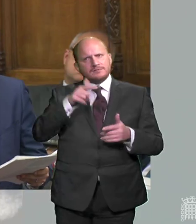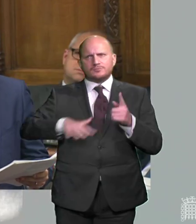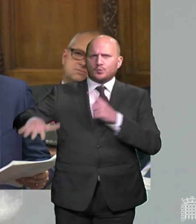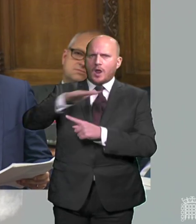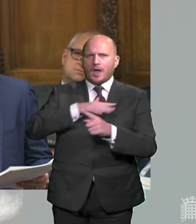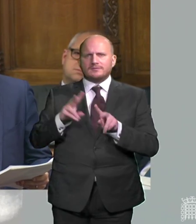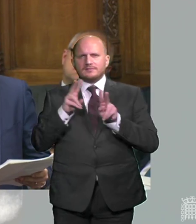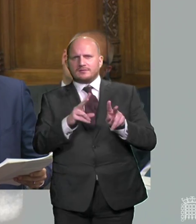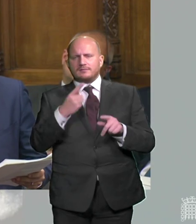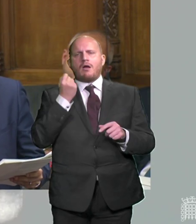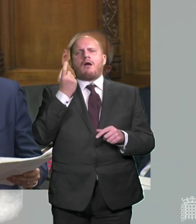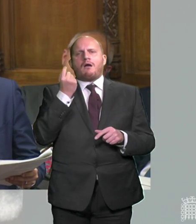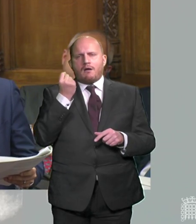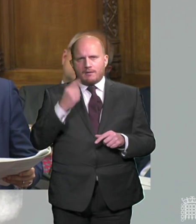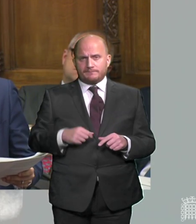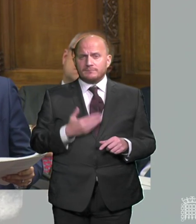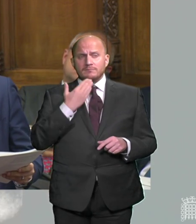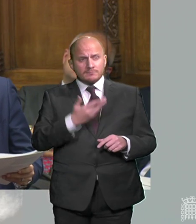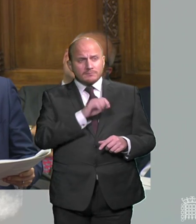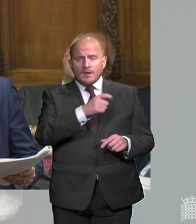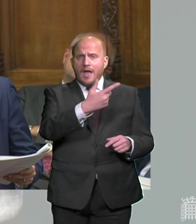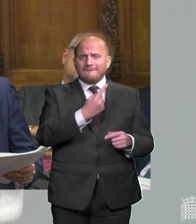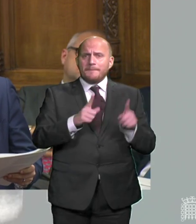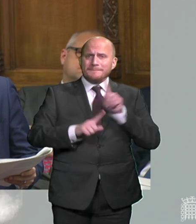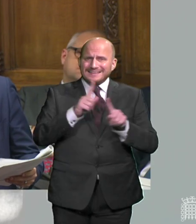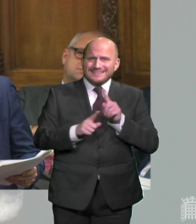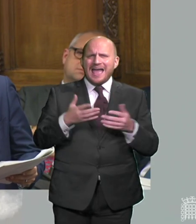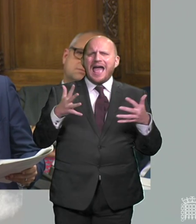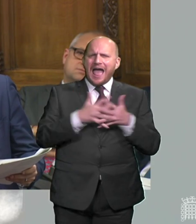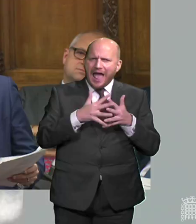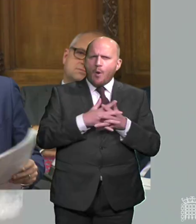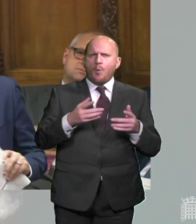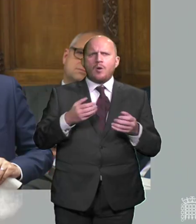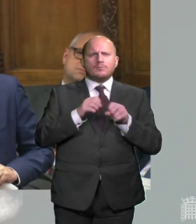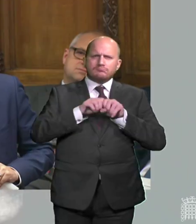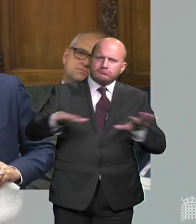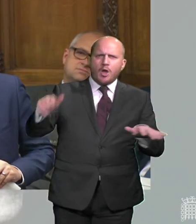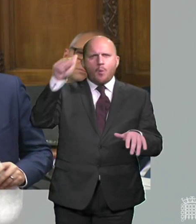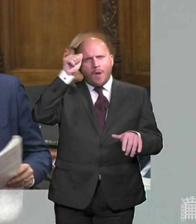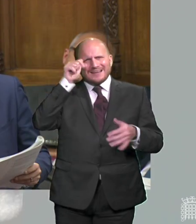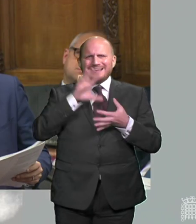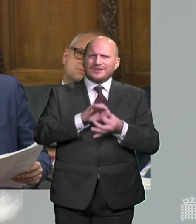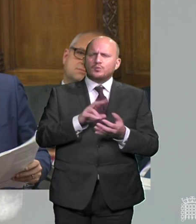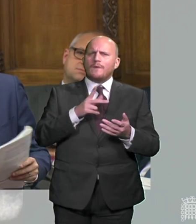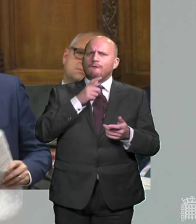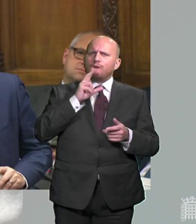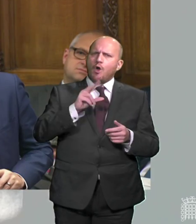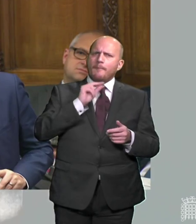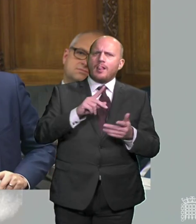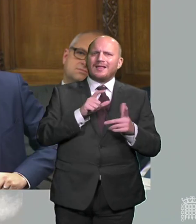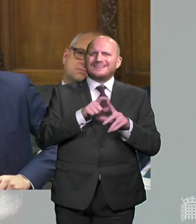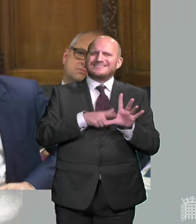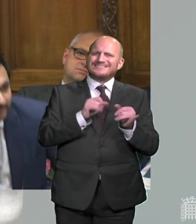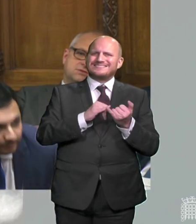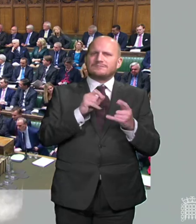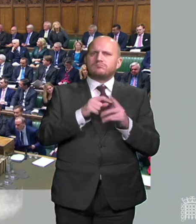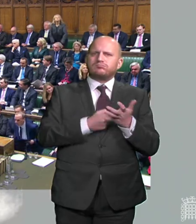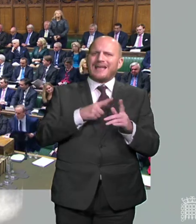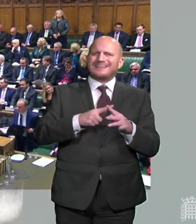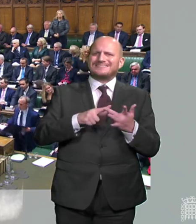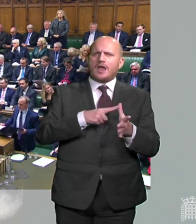Will my right honourable Friend agree to convene a meeting with the Prime Minister to raise awareness about verbal dyspraxia, so that inspirational people like Mikey are never again left without a voice?